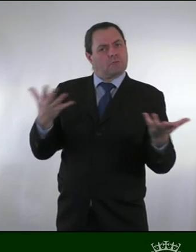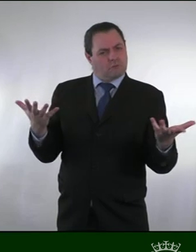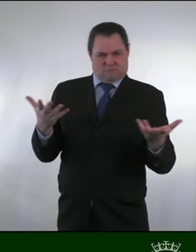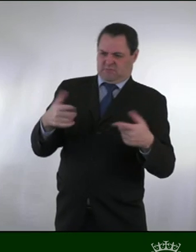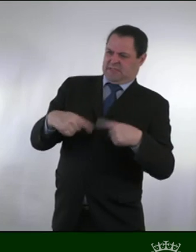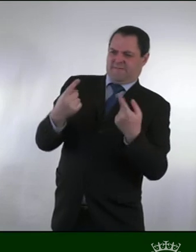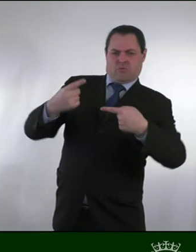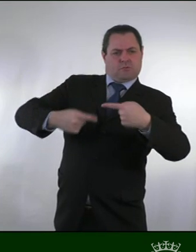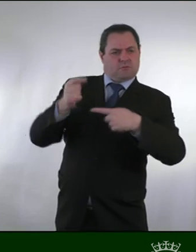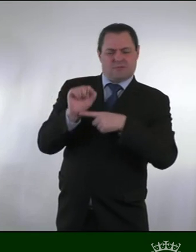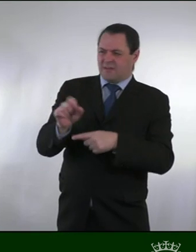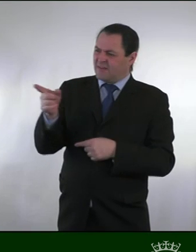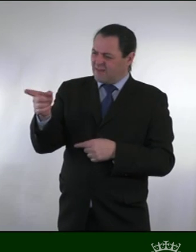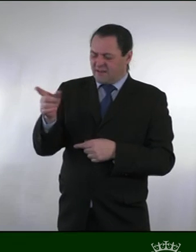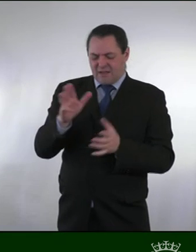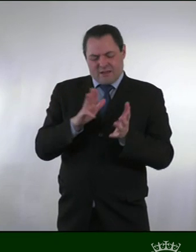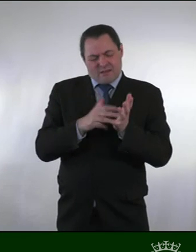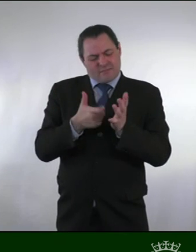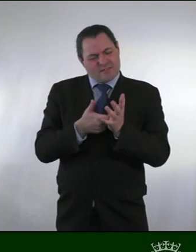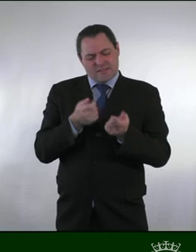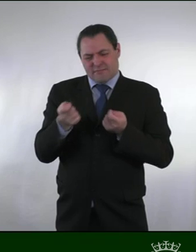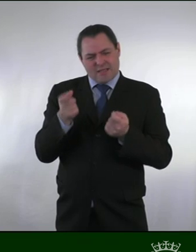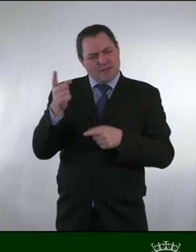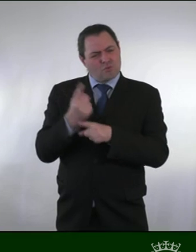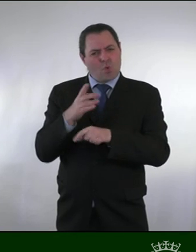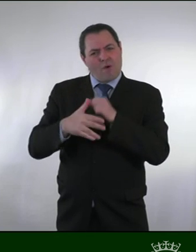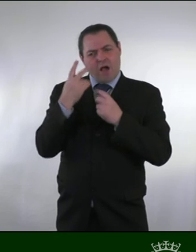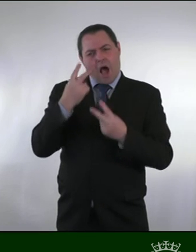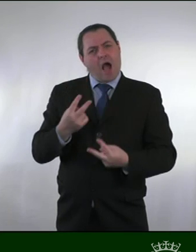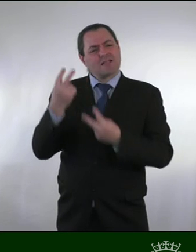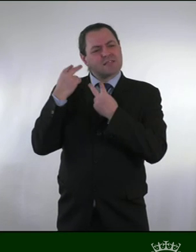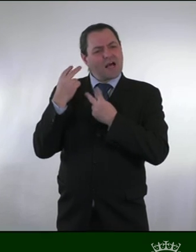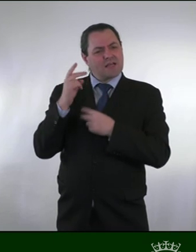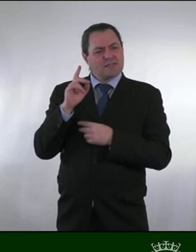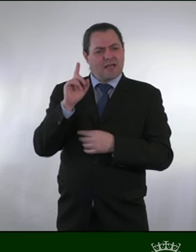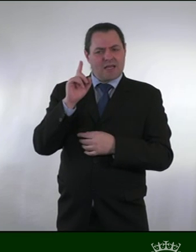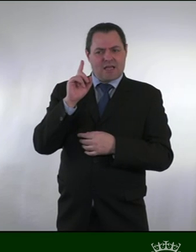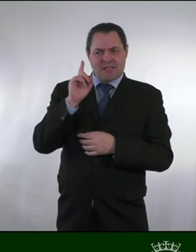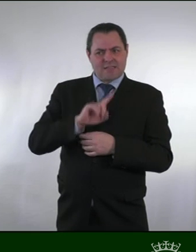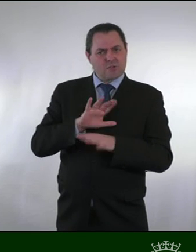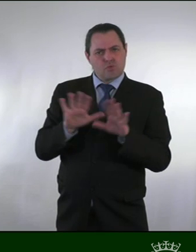The Prime Minister talks of hindsight. What the Home Secretary said last night is not disputed.